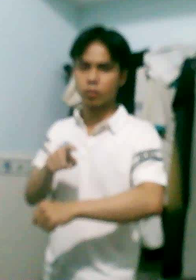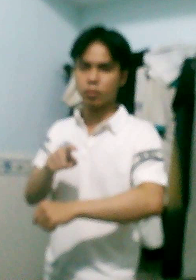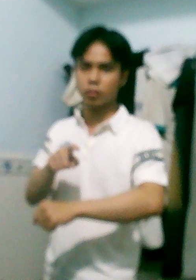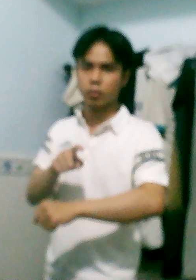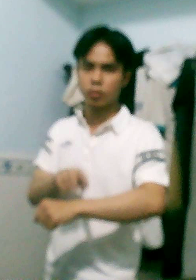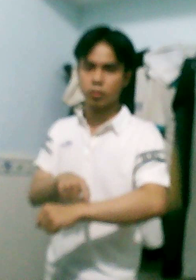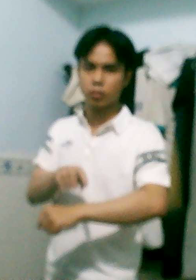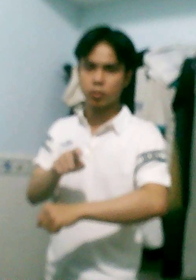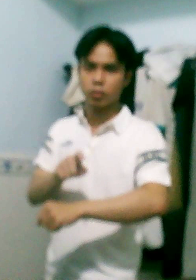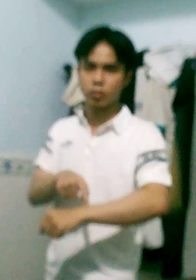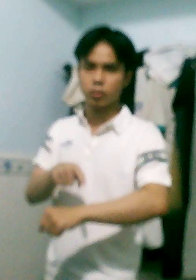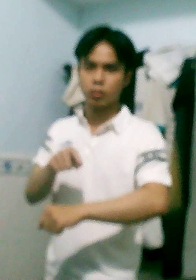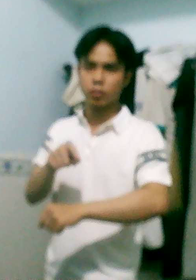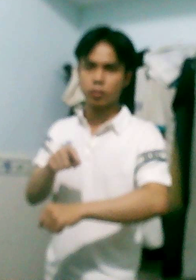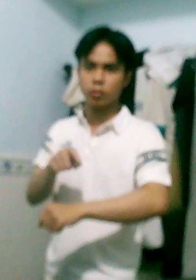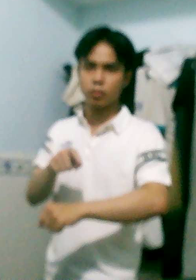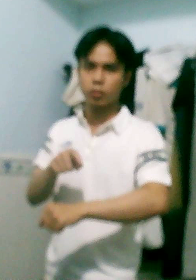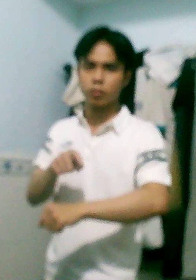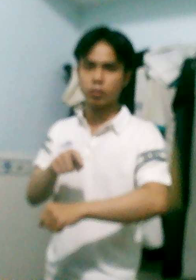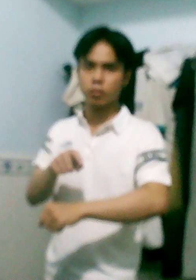gio